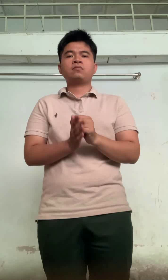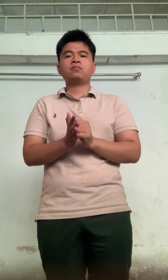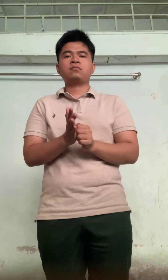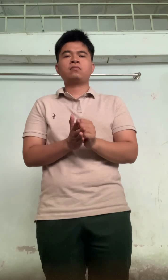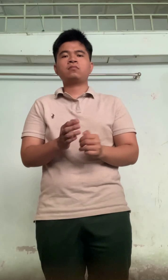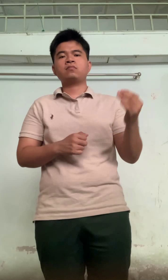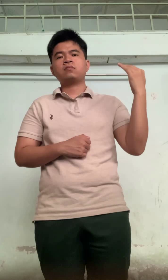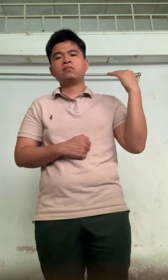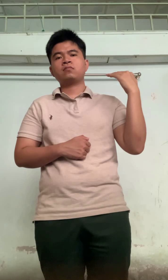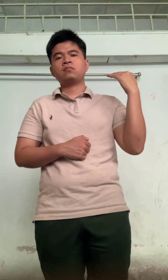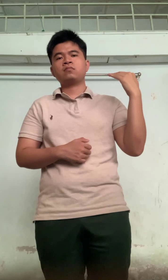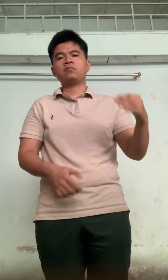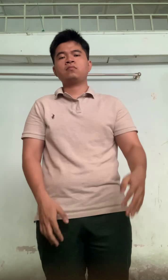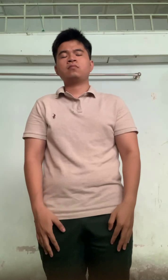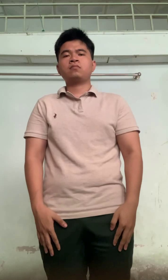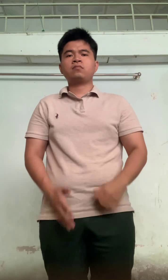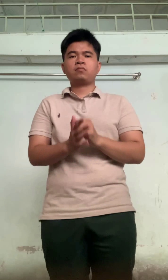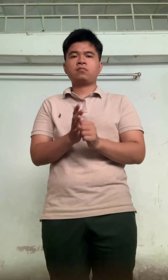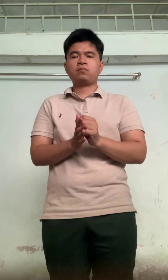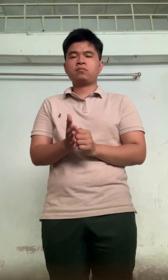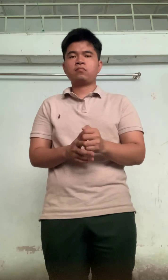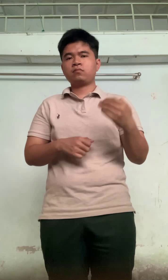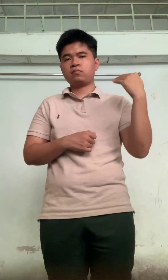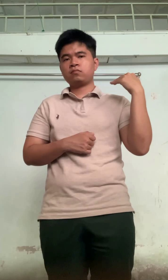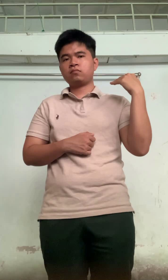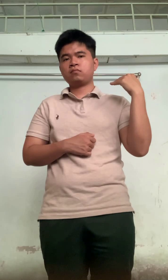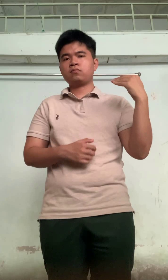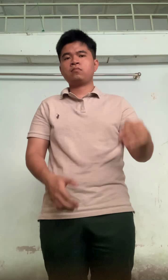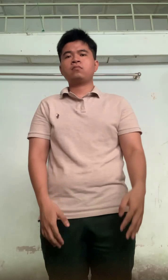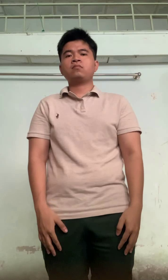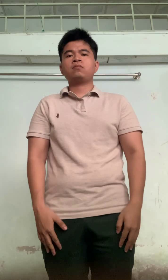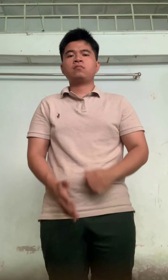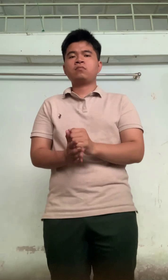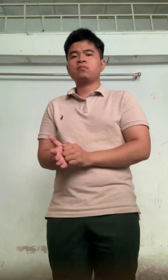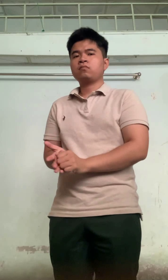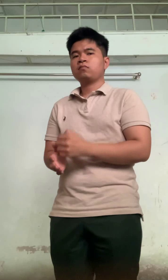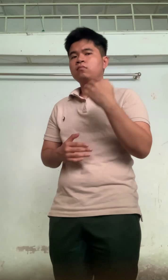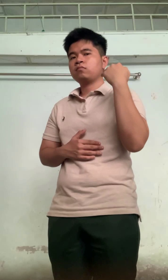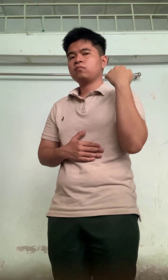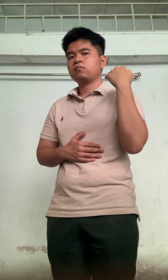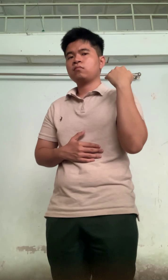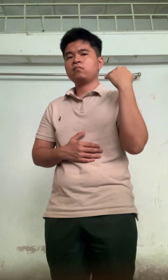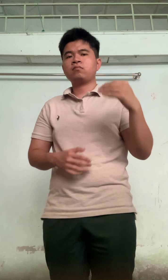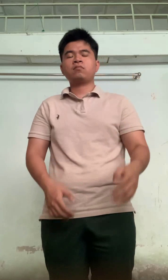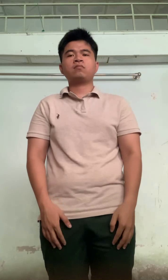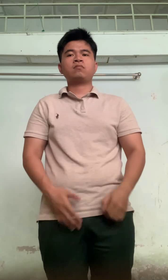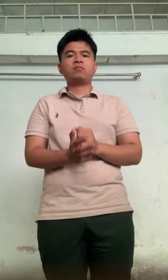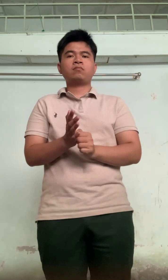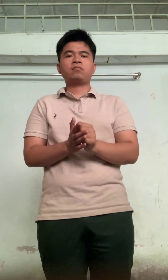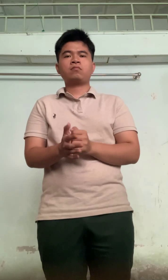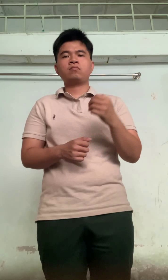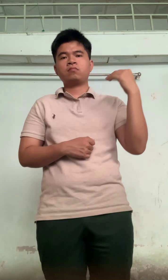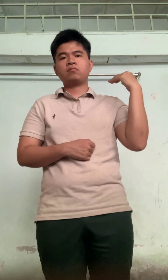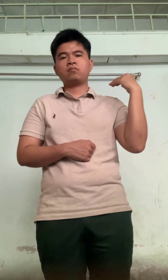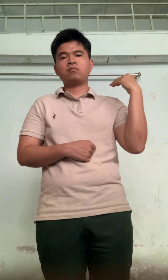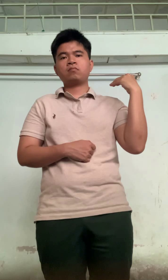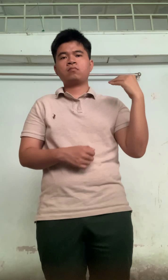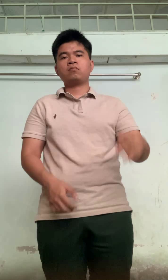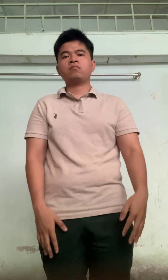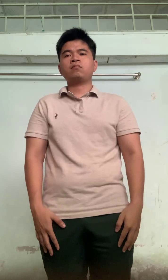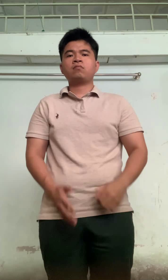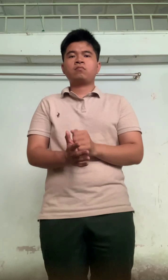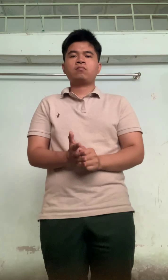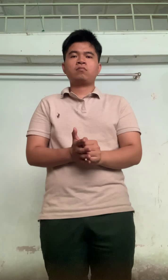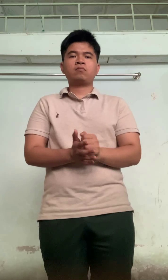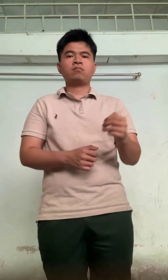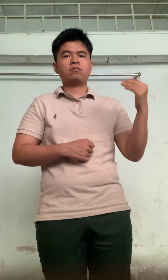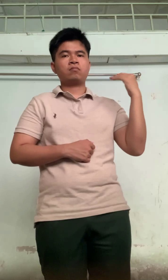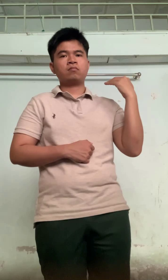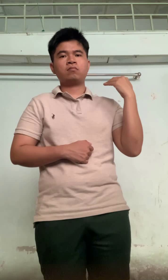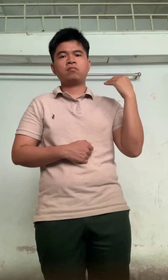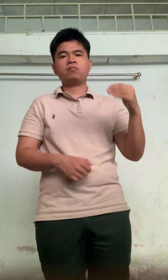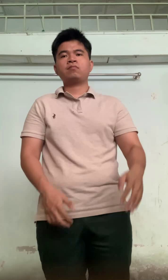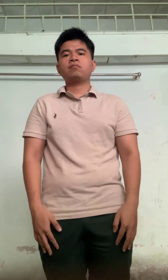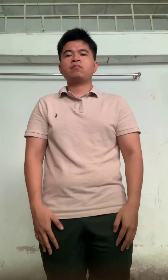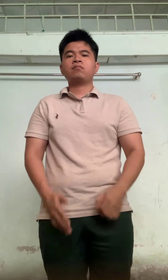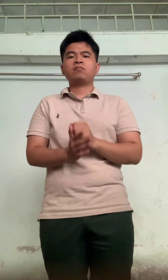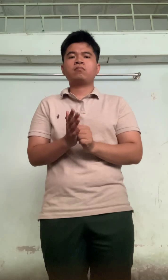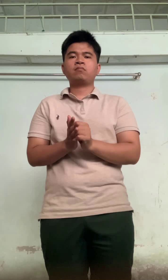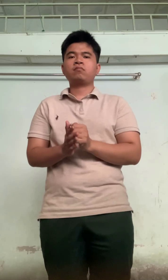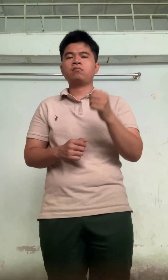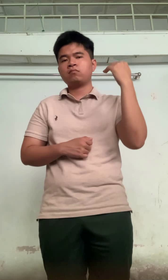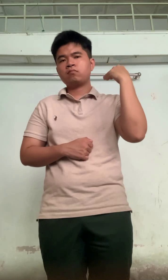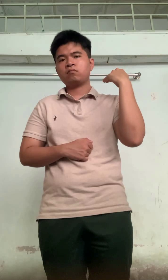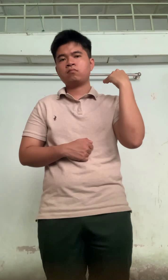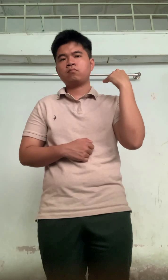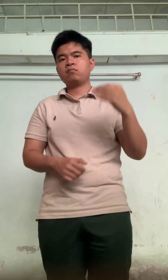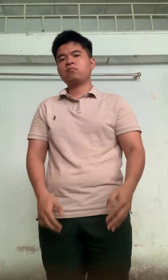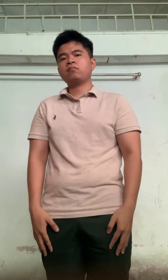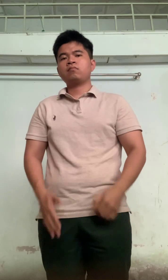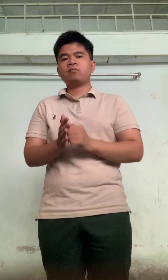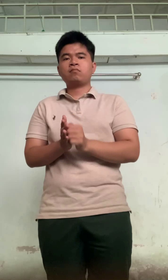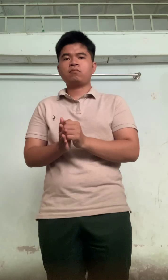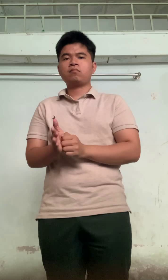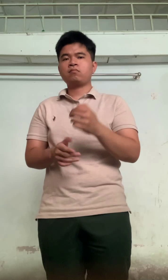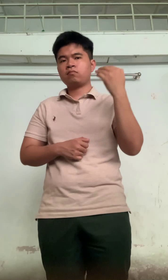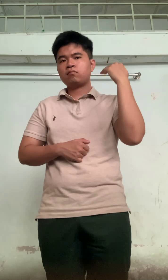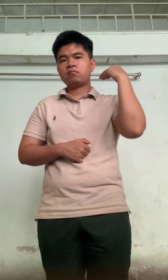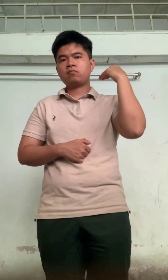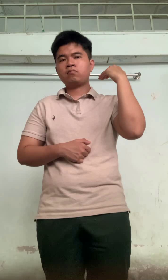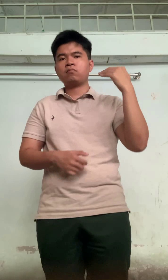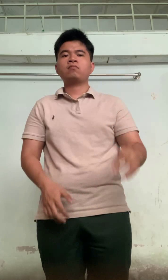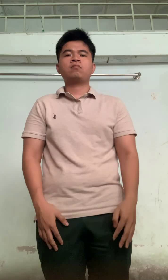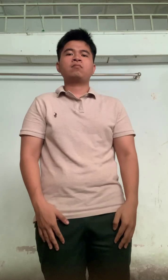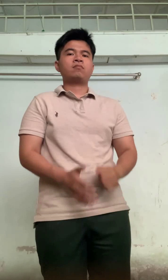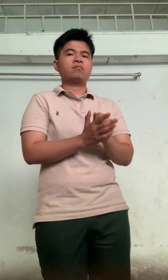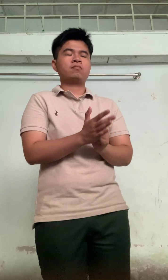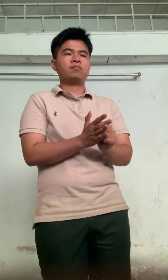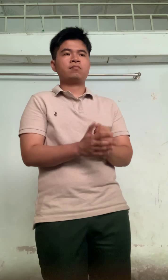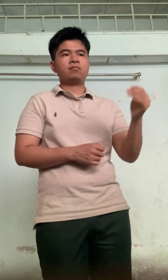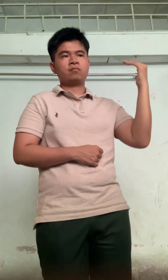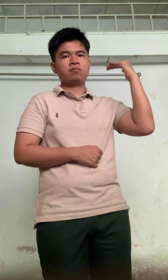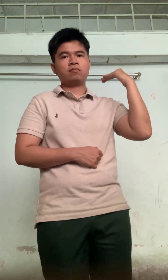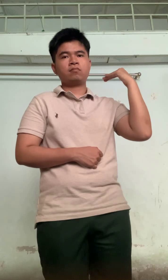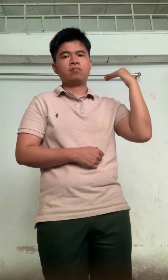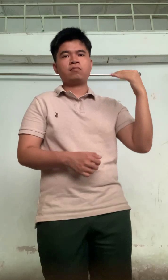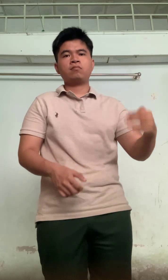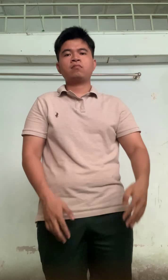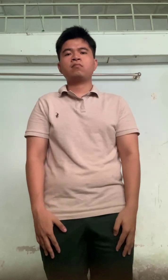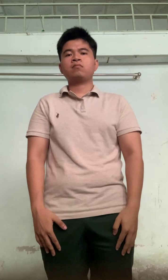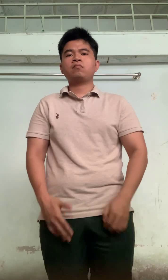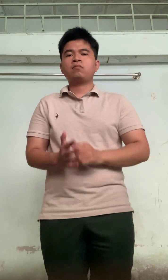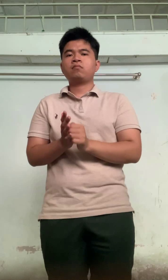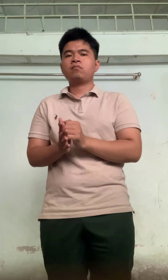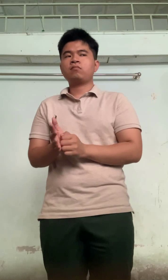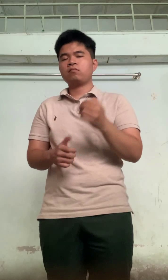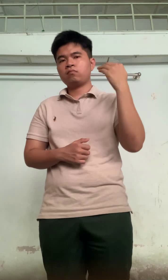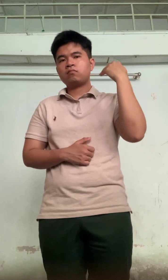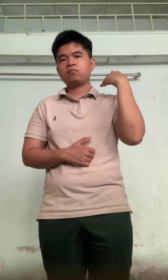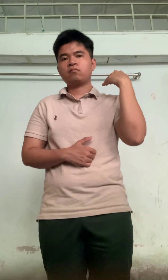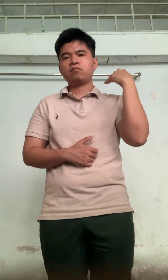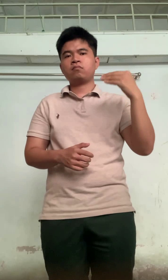thang truoc